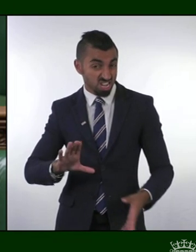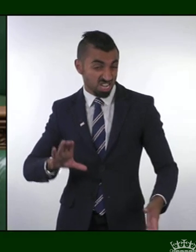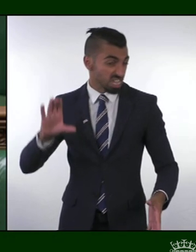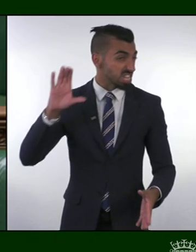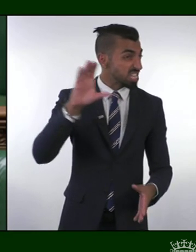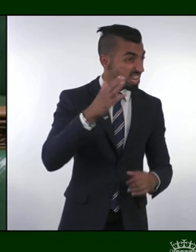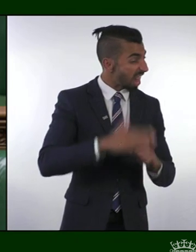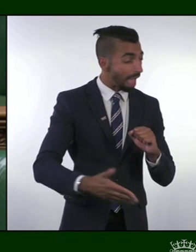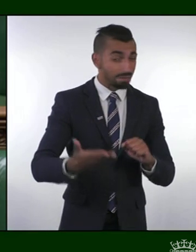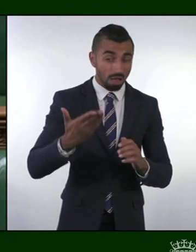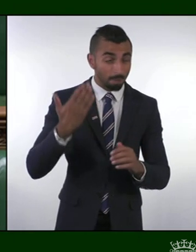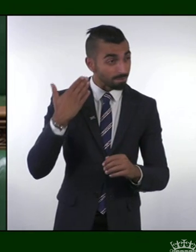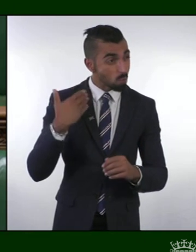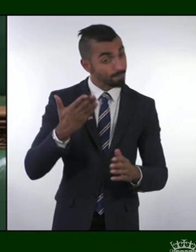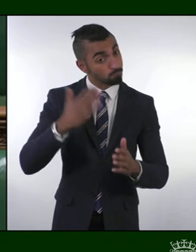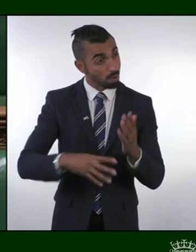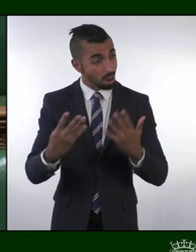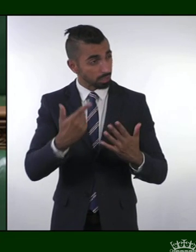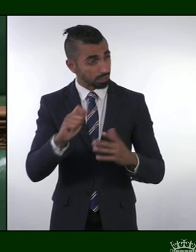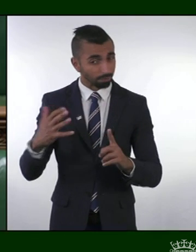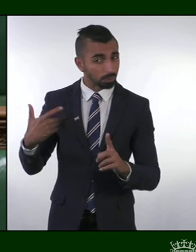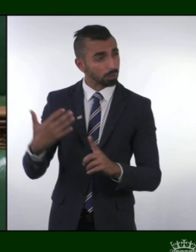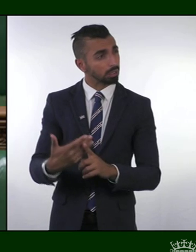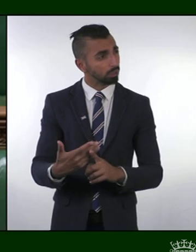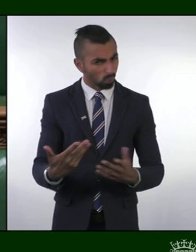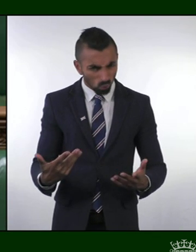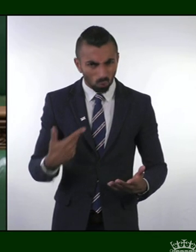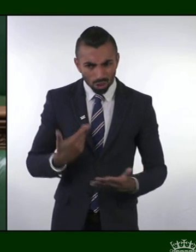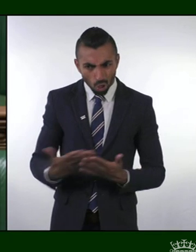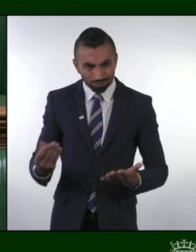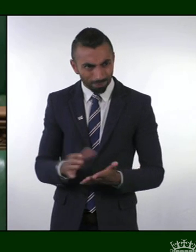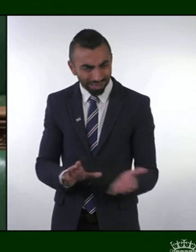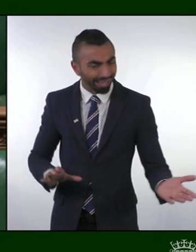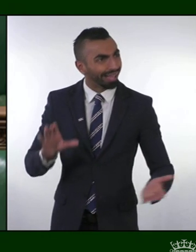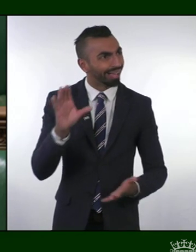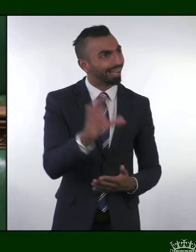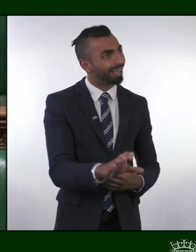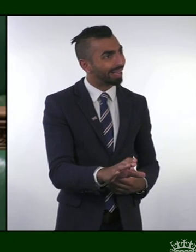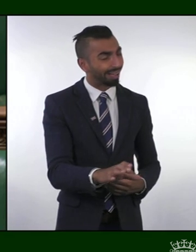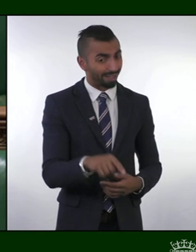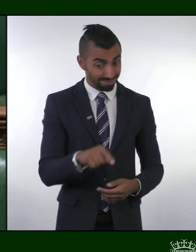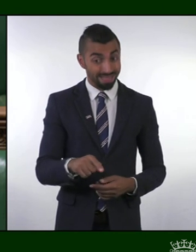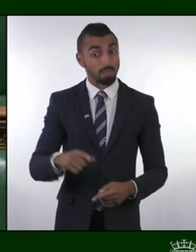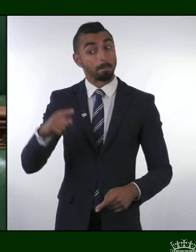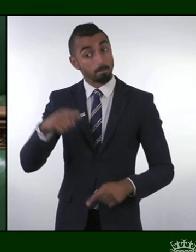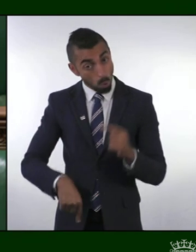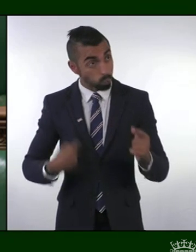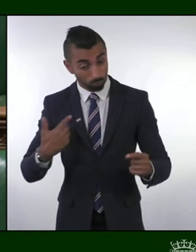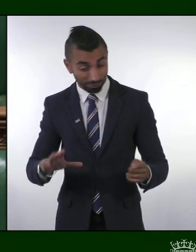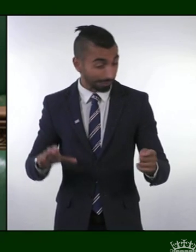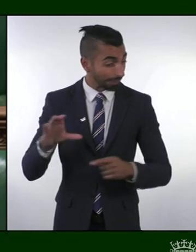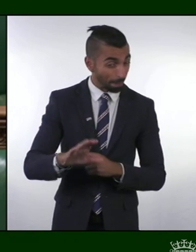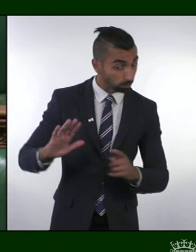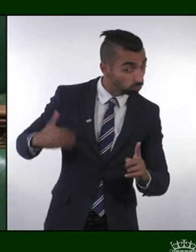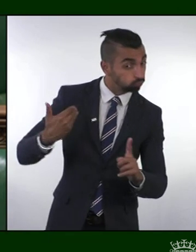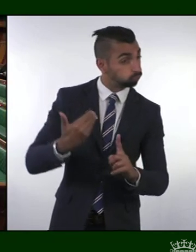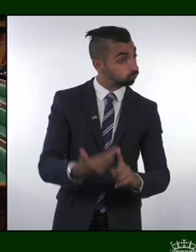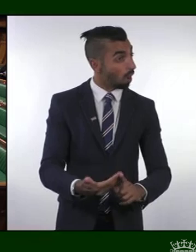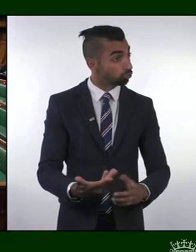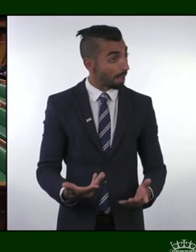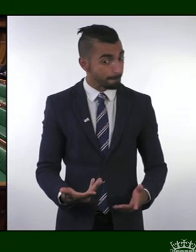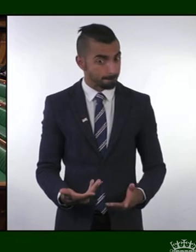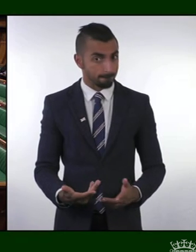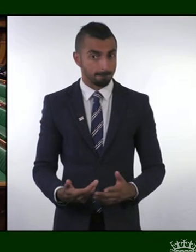We have brought £5 billion of additional projects forward into this year, but, taken in the round, it will be the most we have ever spent on capital in real terms for a very, very long time.